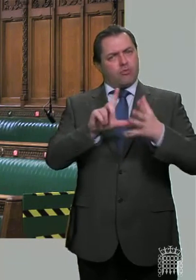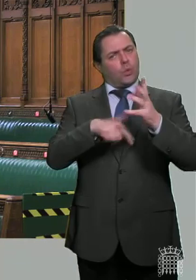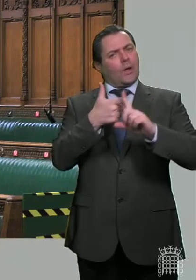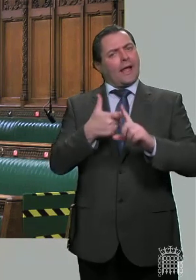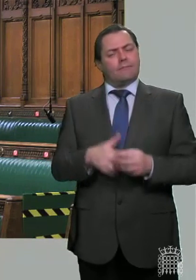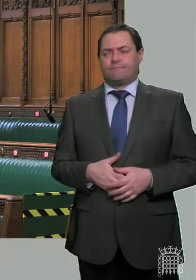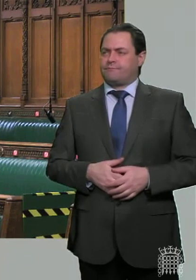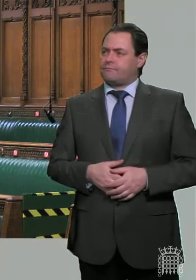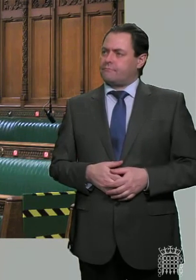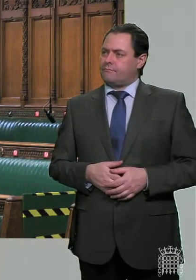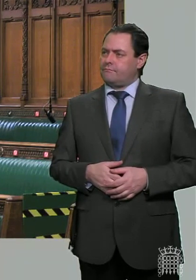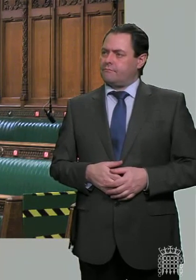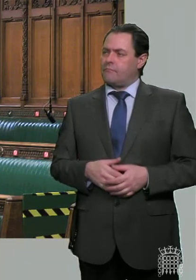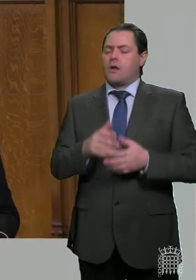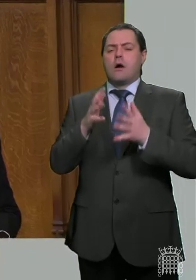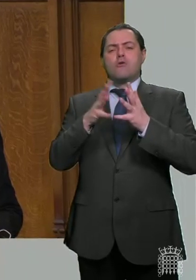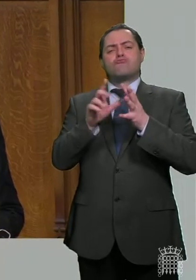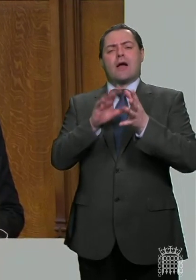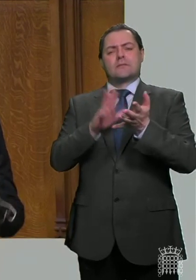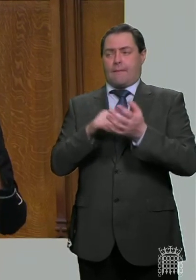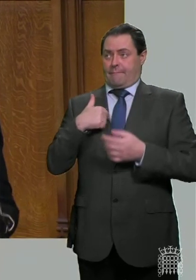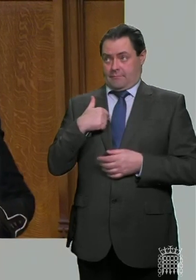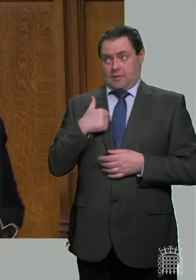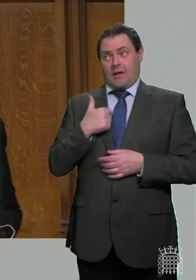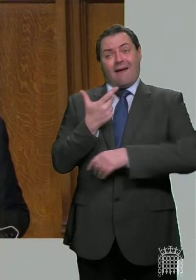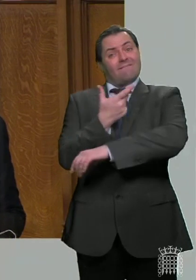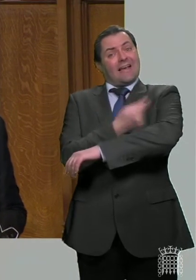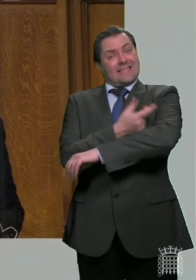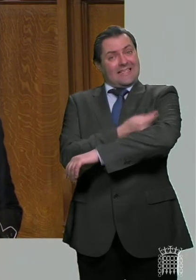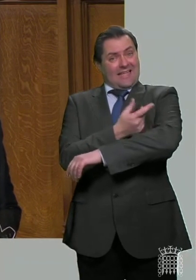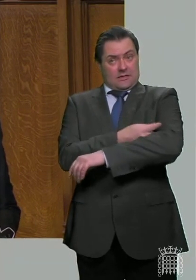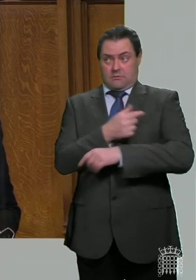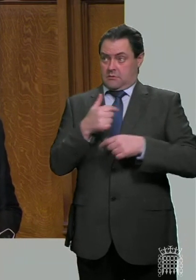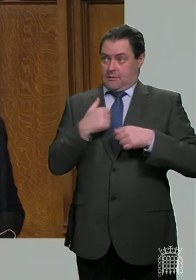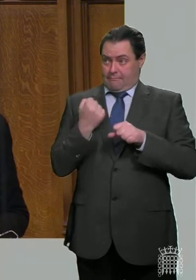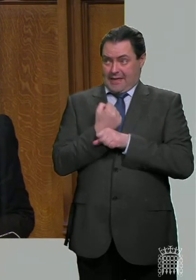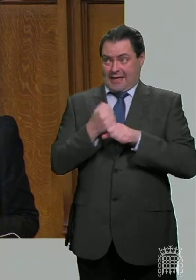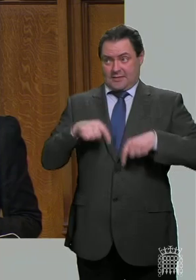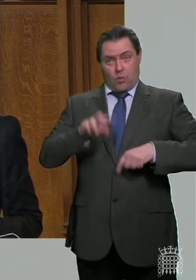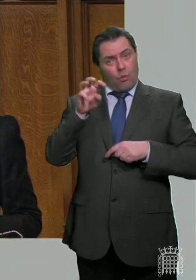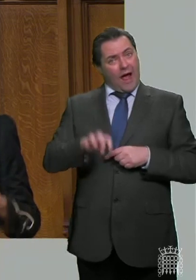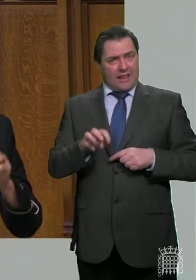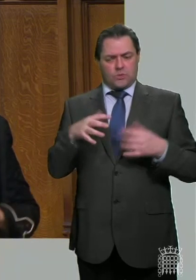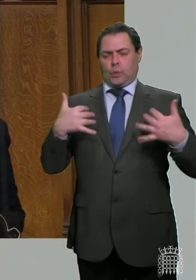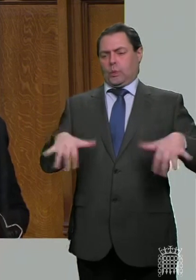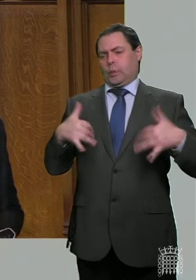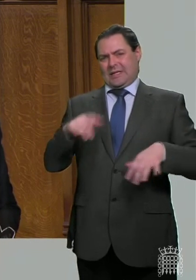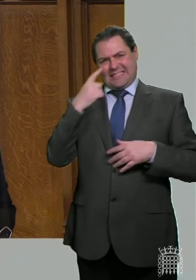Our British vaccine, finished in Wockhardt in Wrexham, has shown the globe exactly what the UK can achieve.